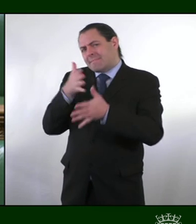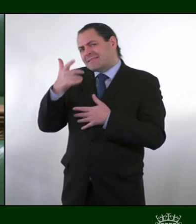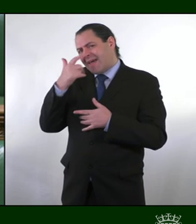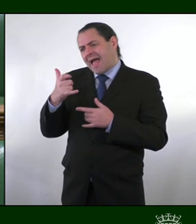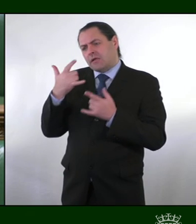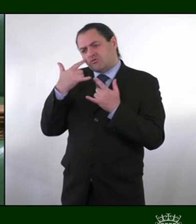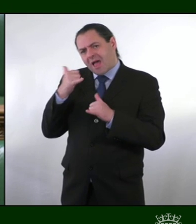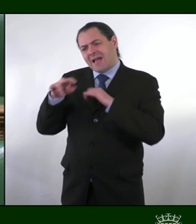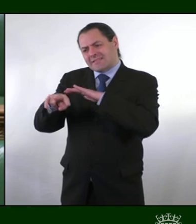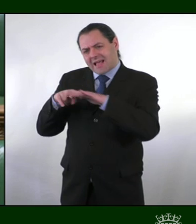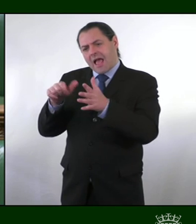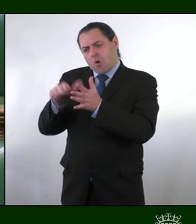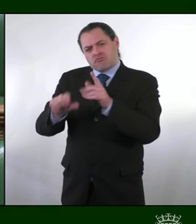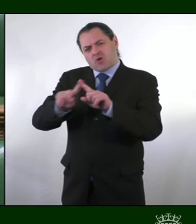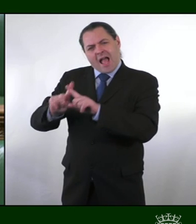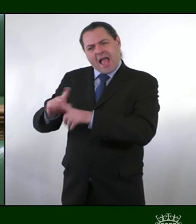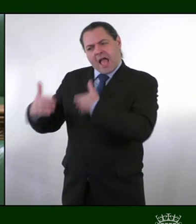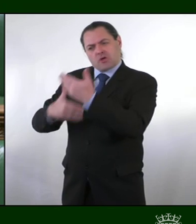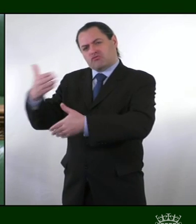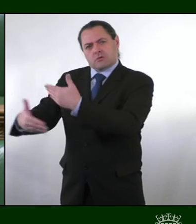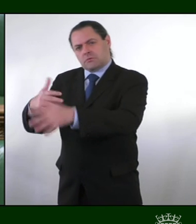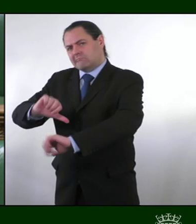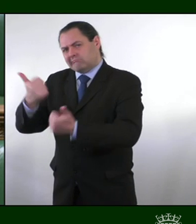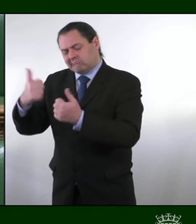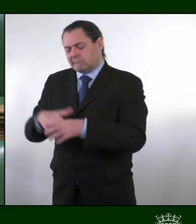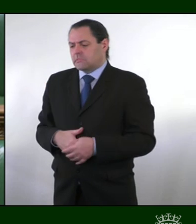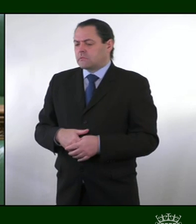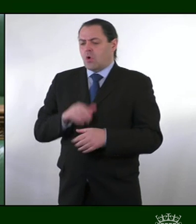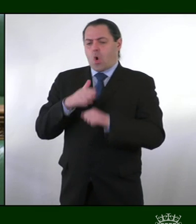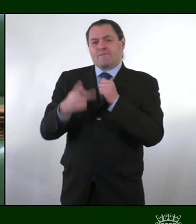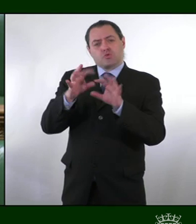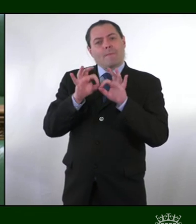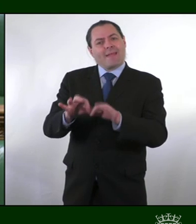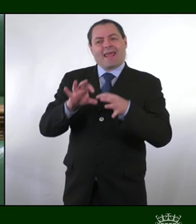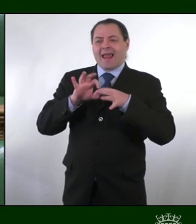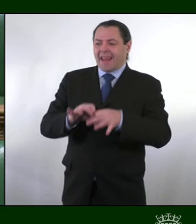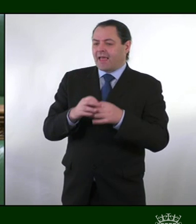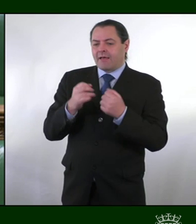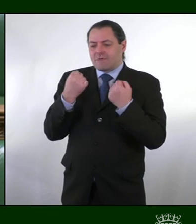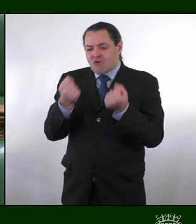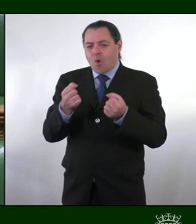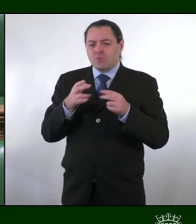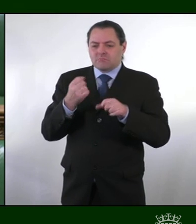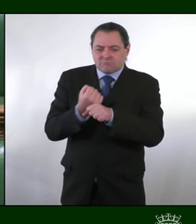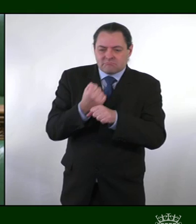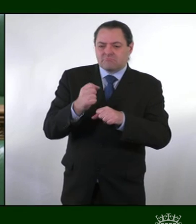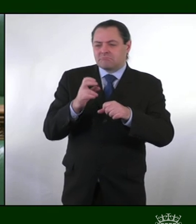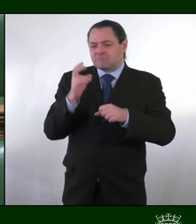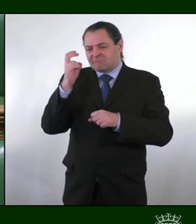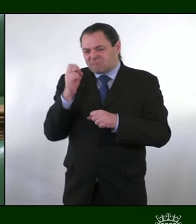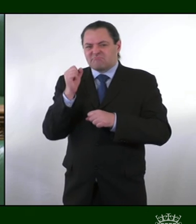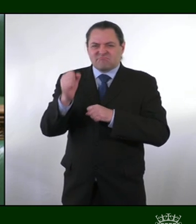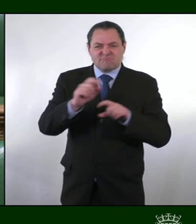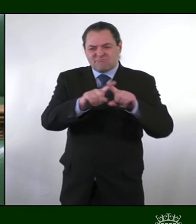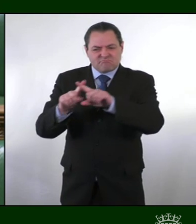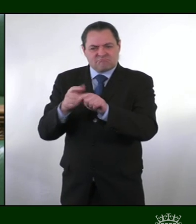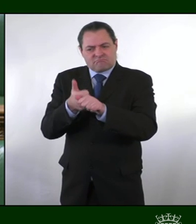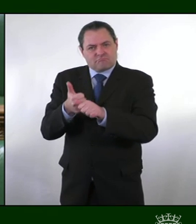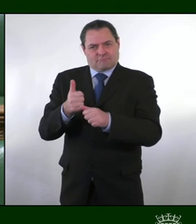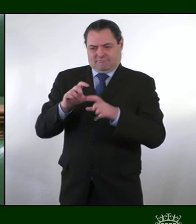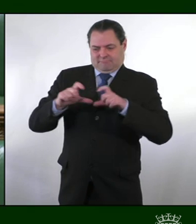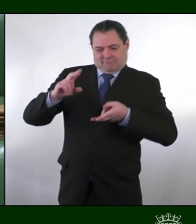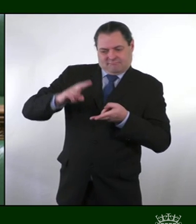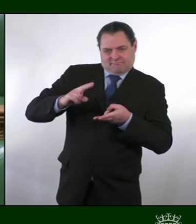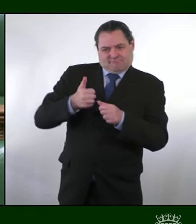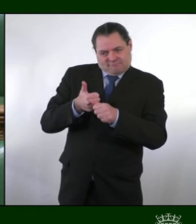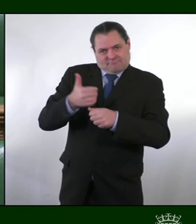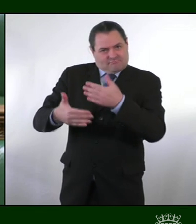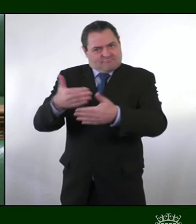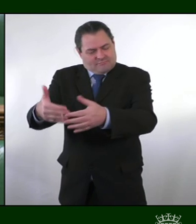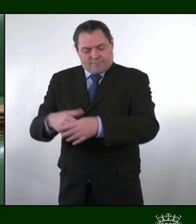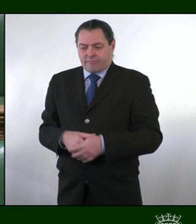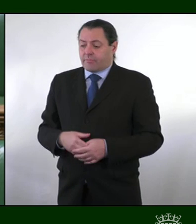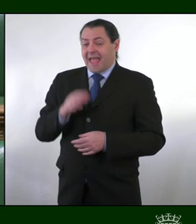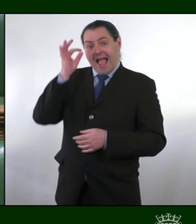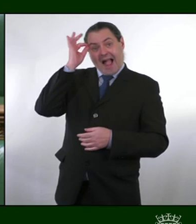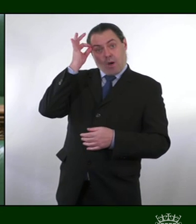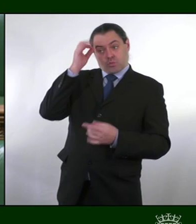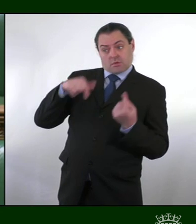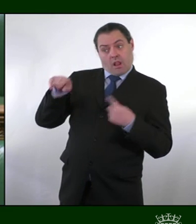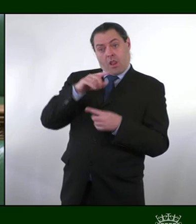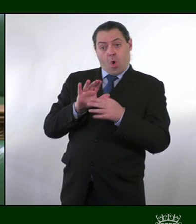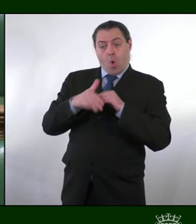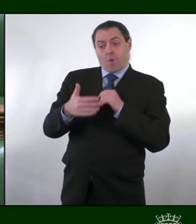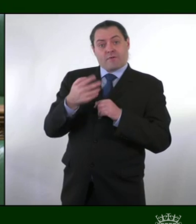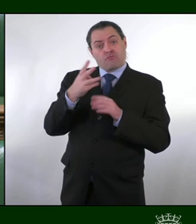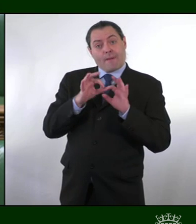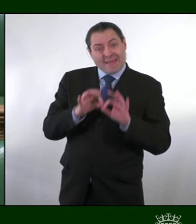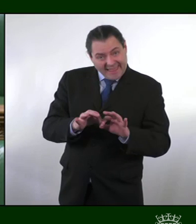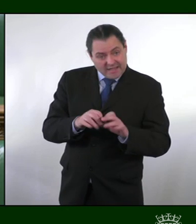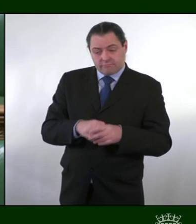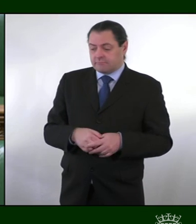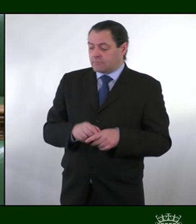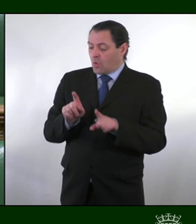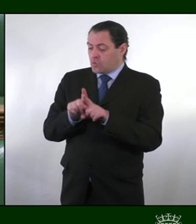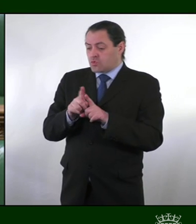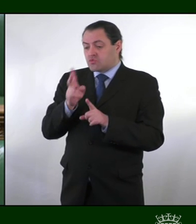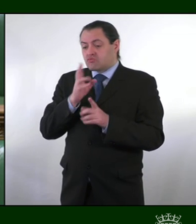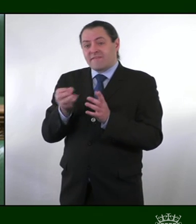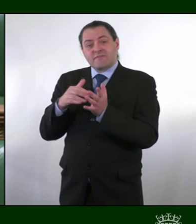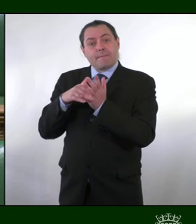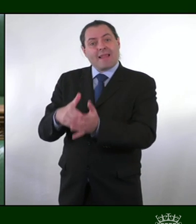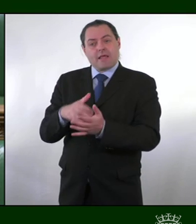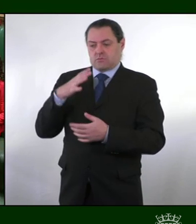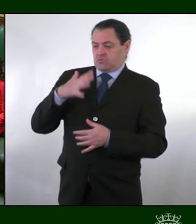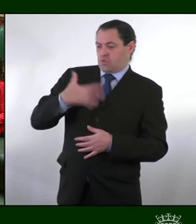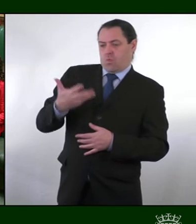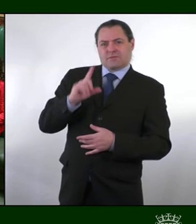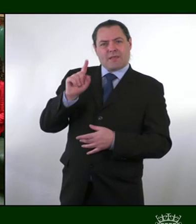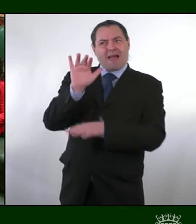scans and operations; over £2 billion to keep our transport arteries open, subsidising our rail network; more than £3 billion to local councils; and an extra £250 million to help end rough sleeping.